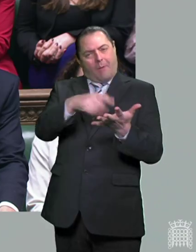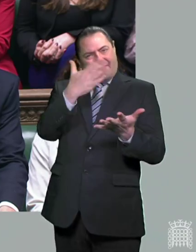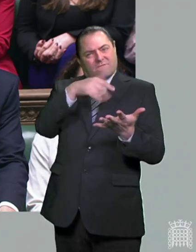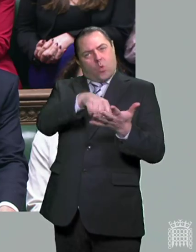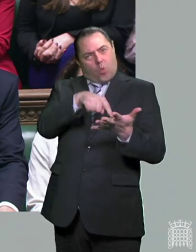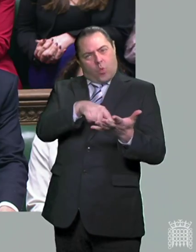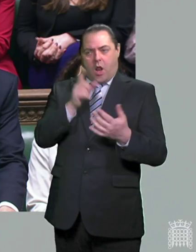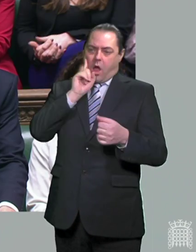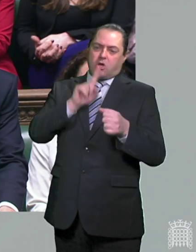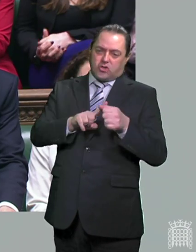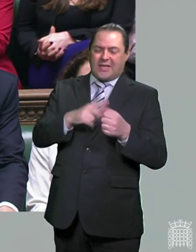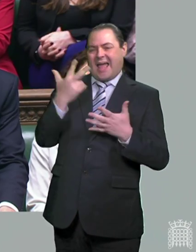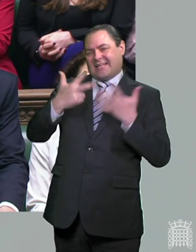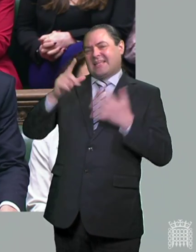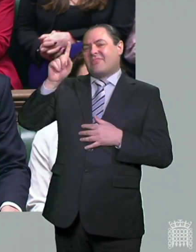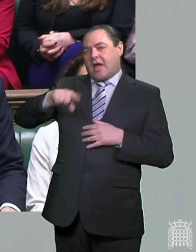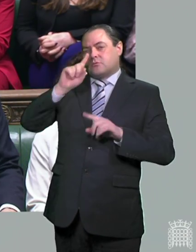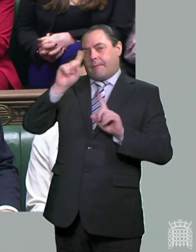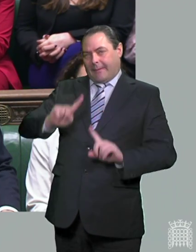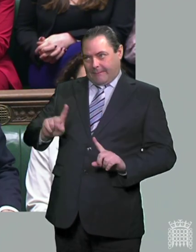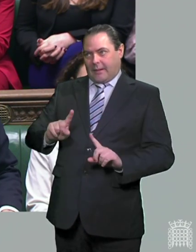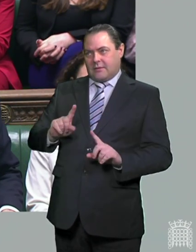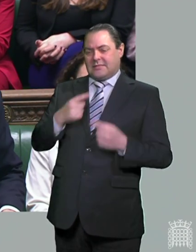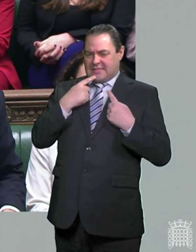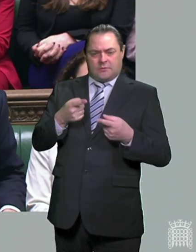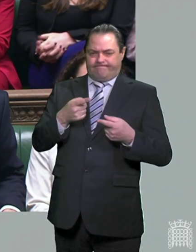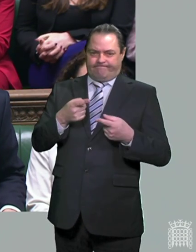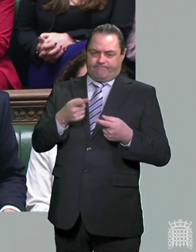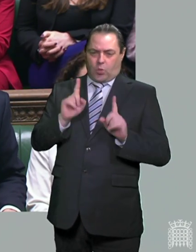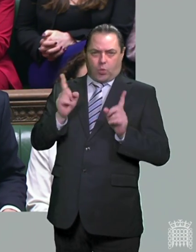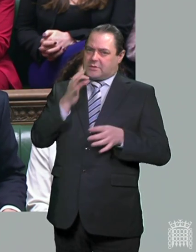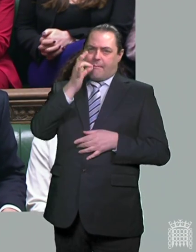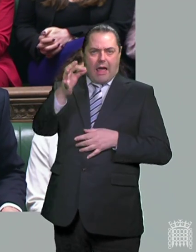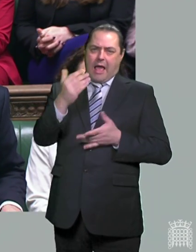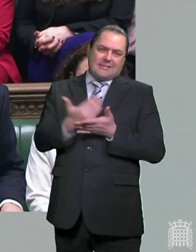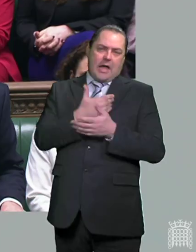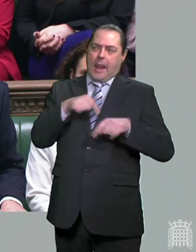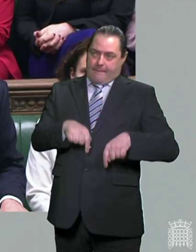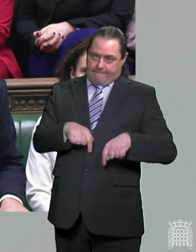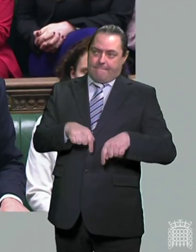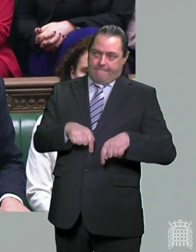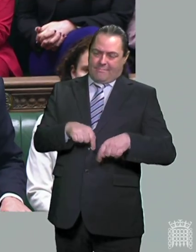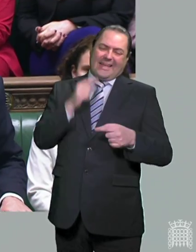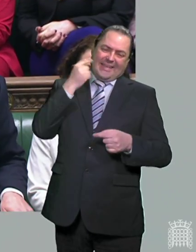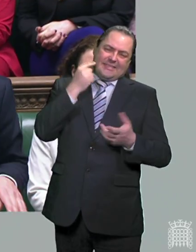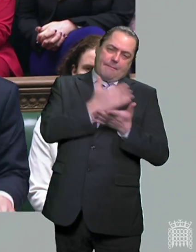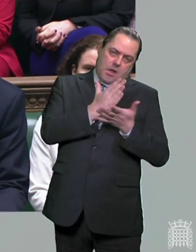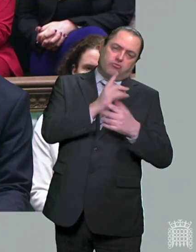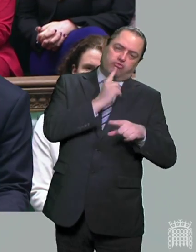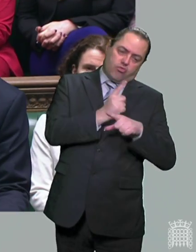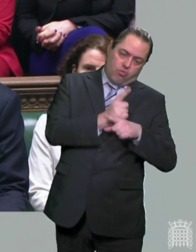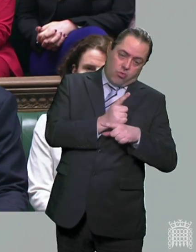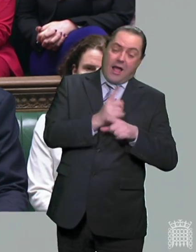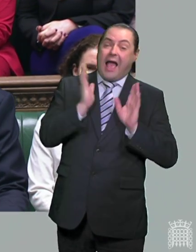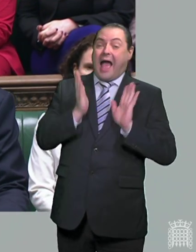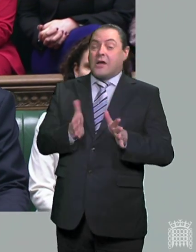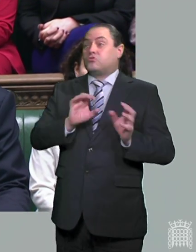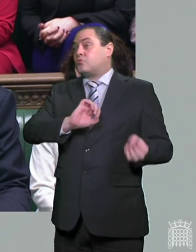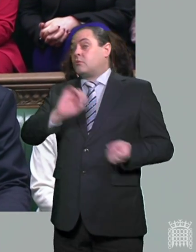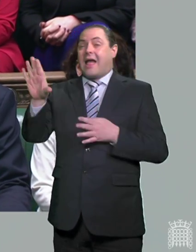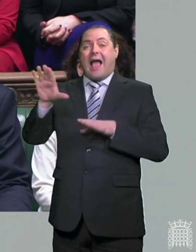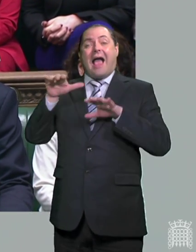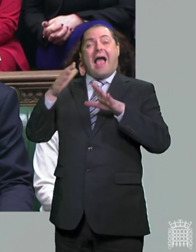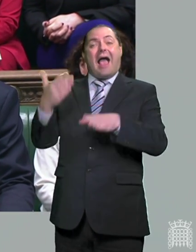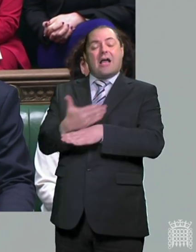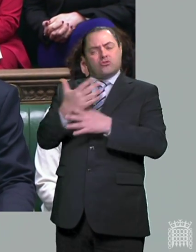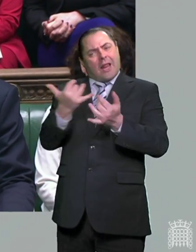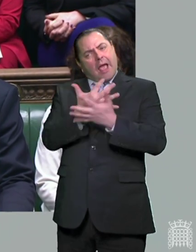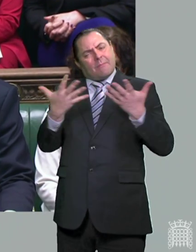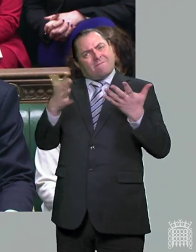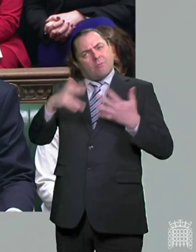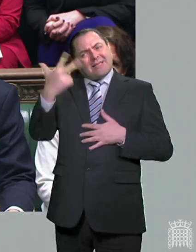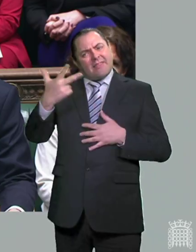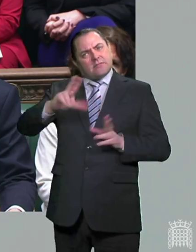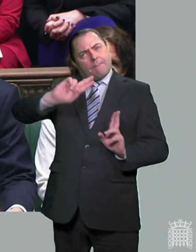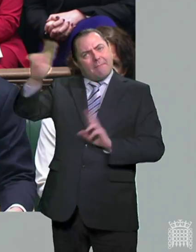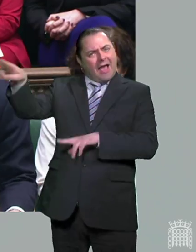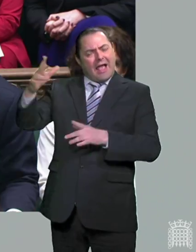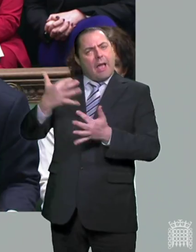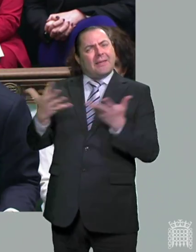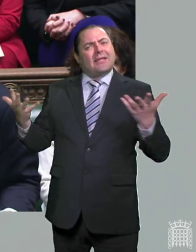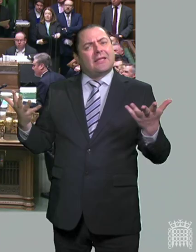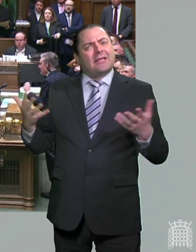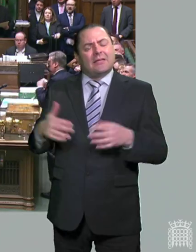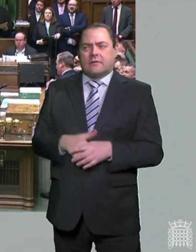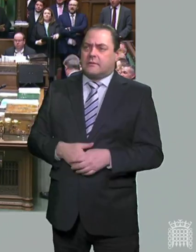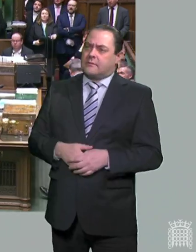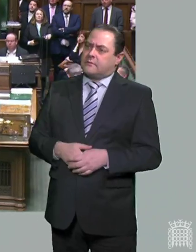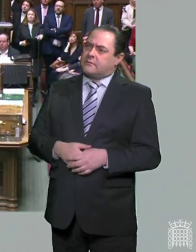Last year, 18,000 people were deemed ineligible to apply for asylum—that is the easy bit, the talk—but as for the action, Prime Minister, how many of them have actually been returned?